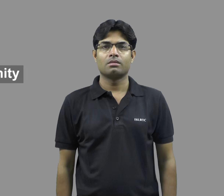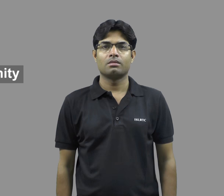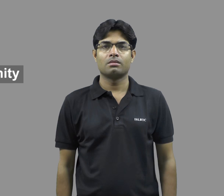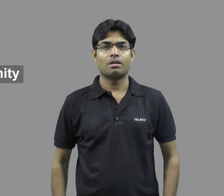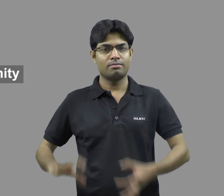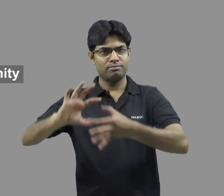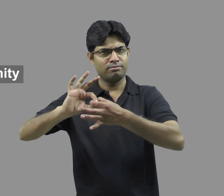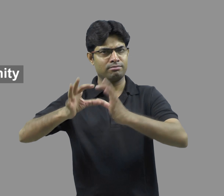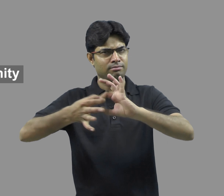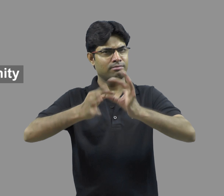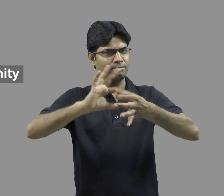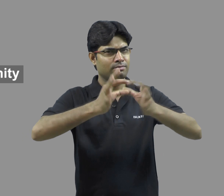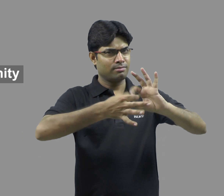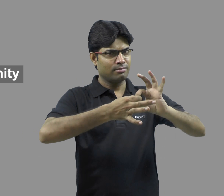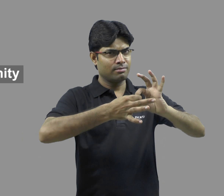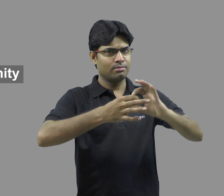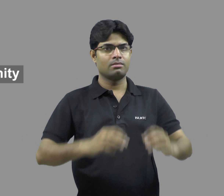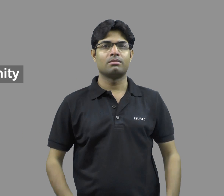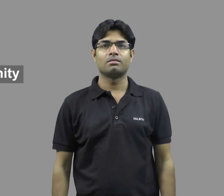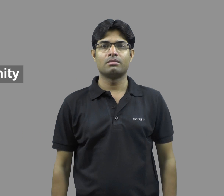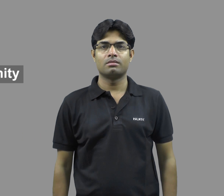Unite Unity